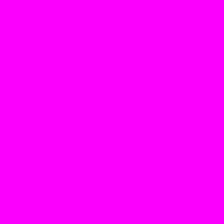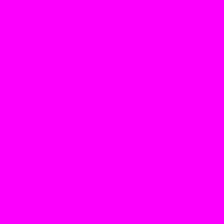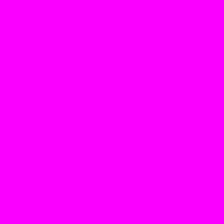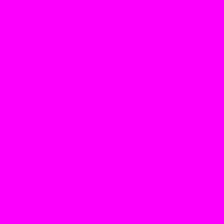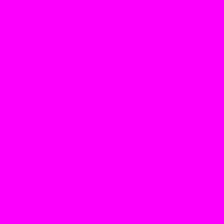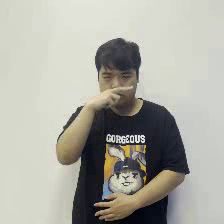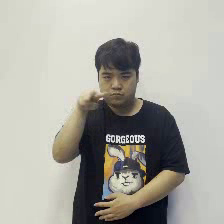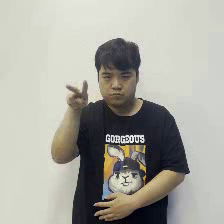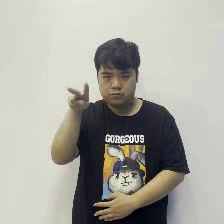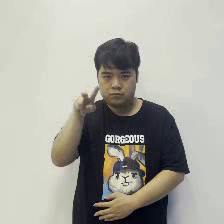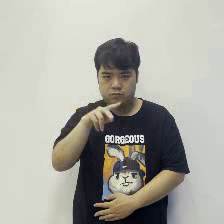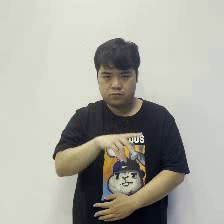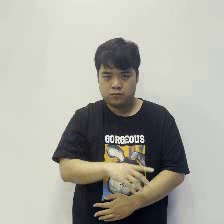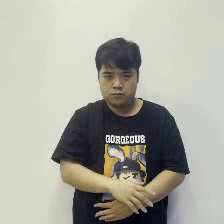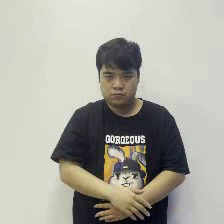Nhìn